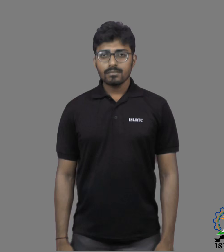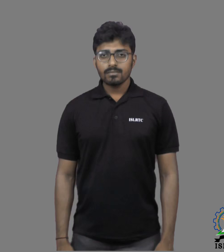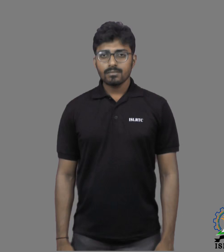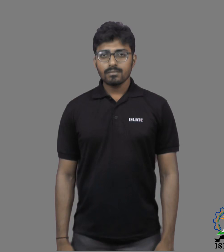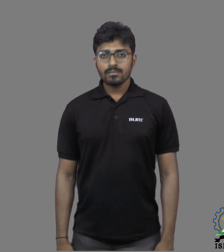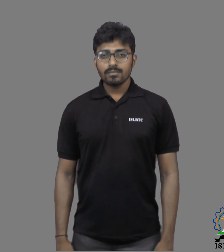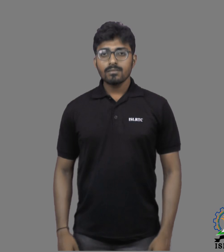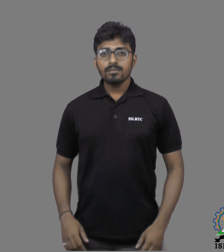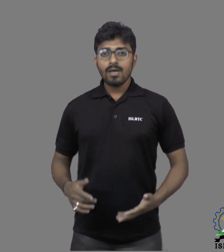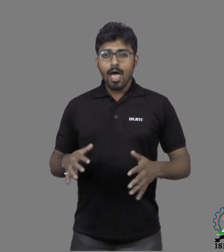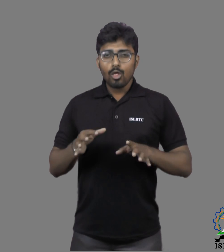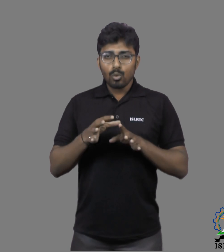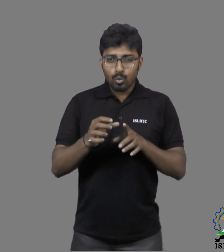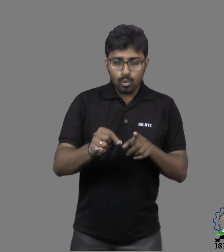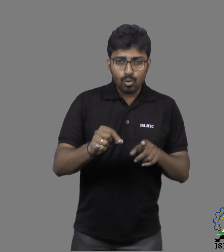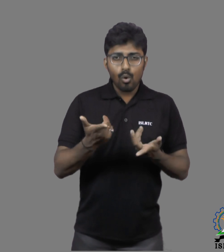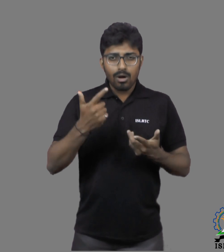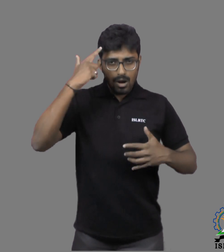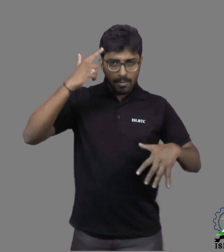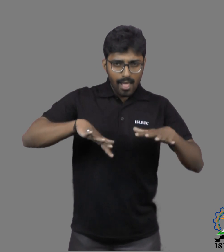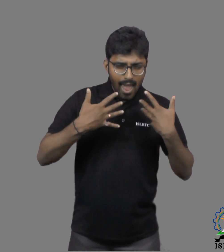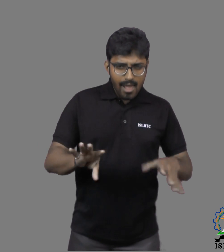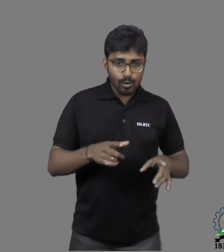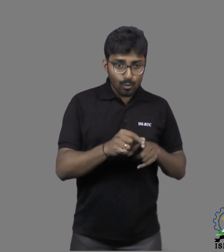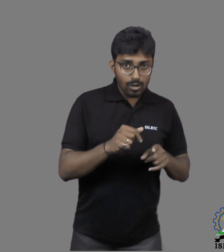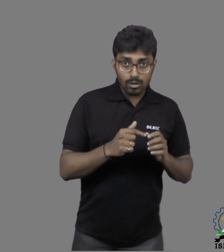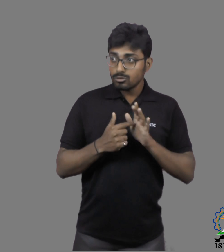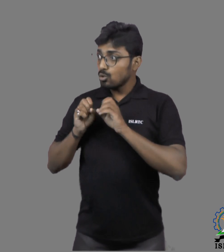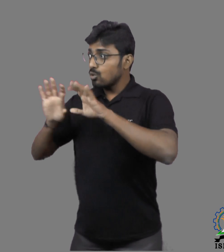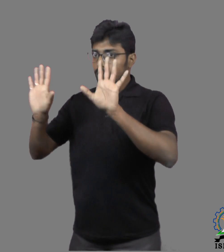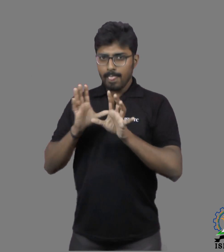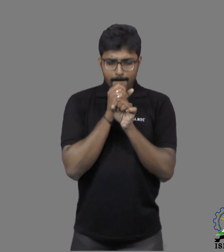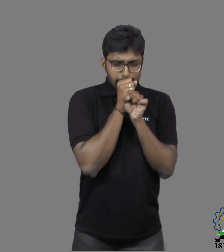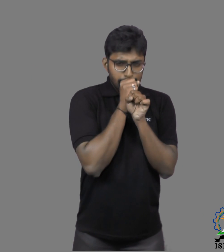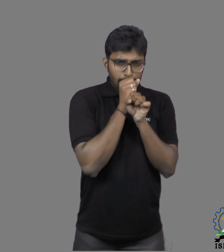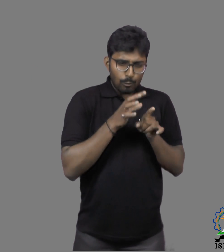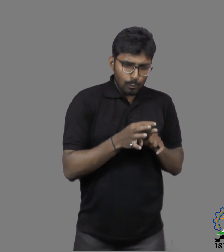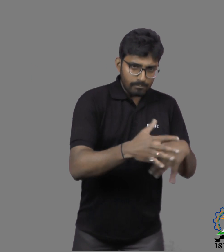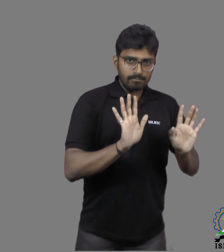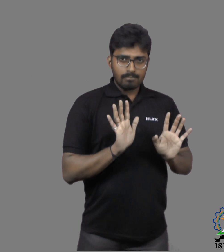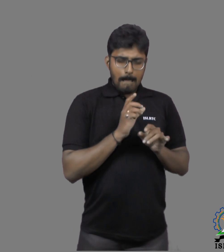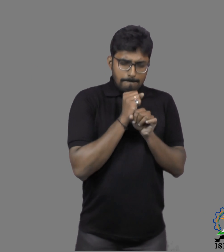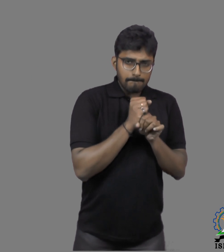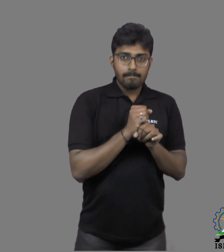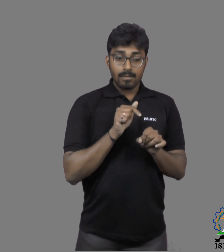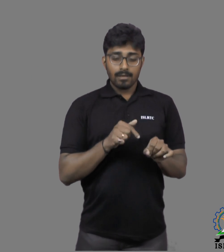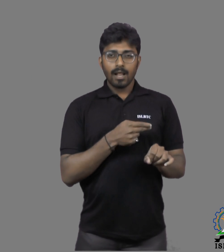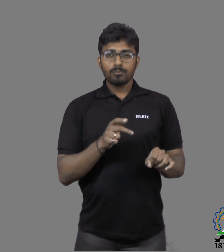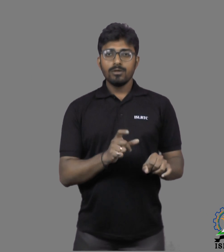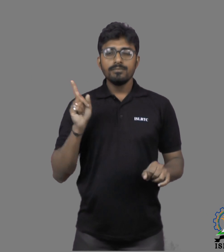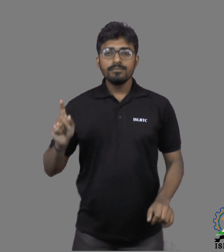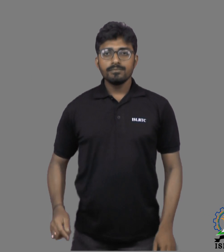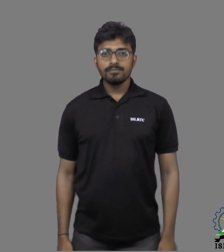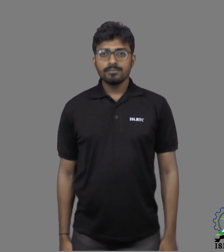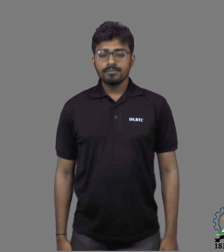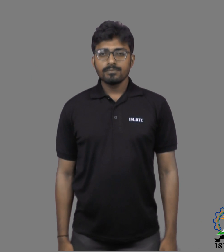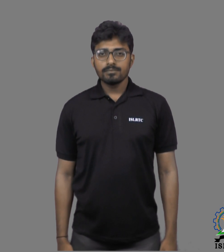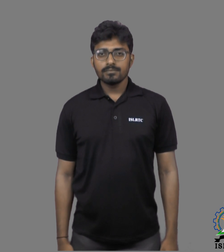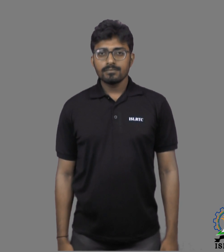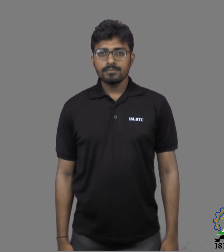Underhand